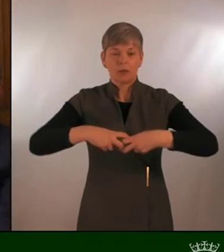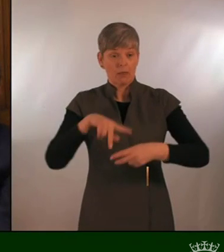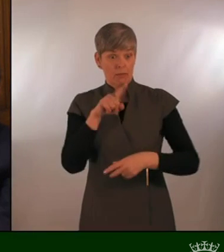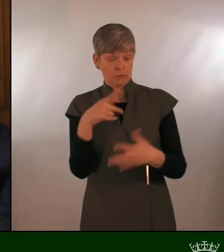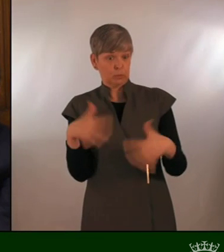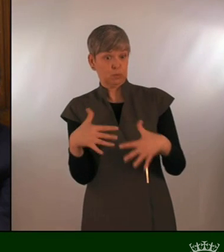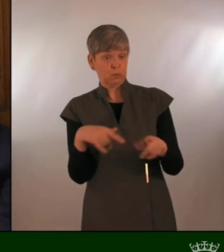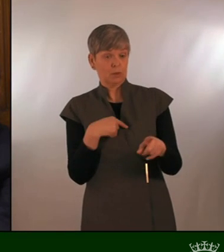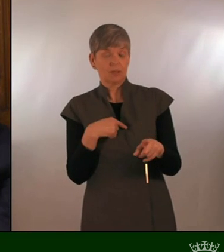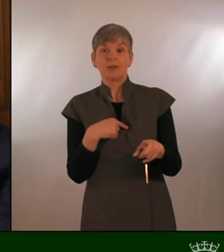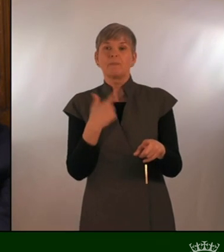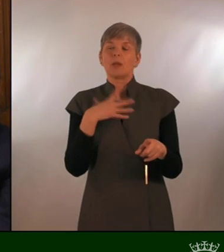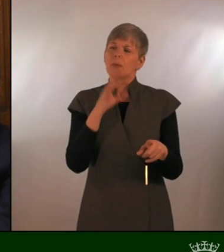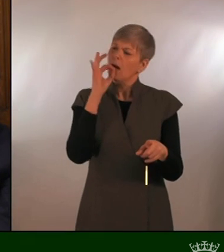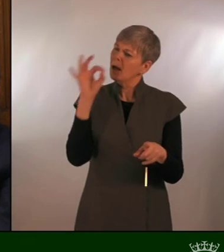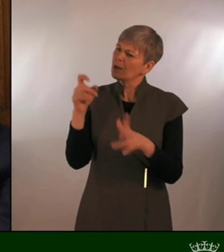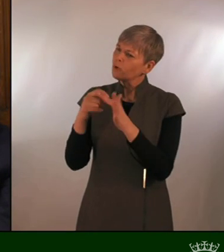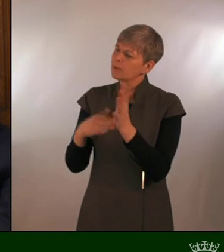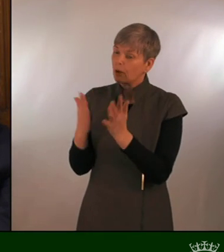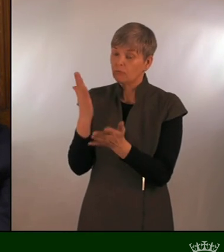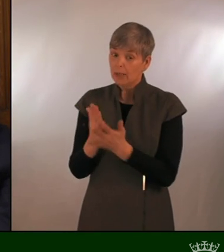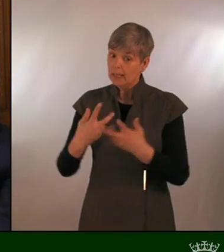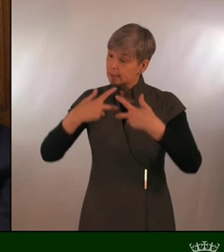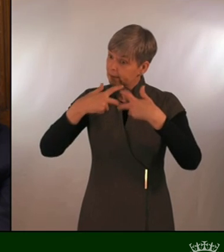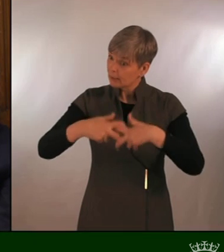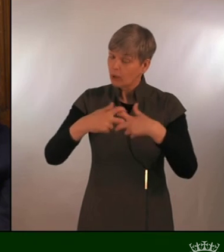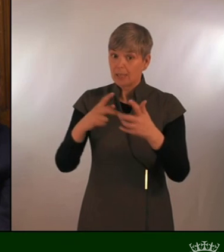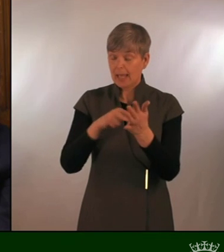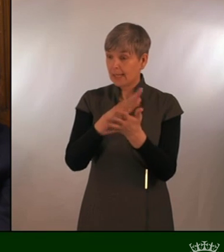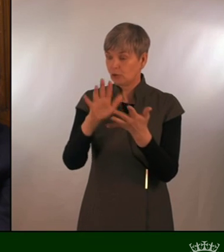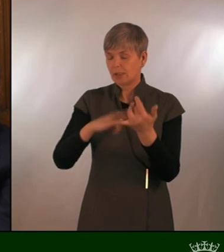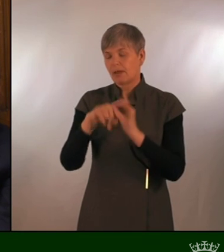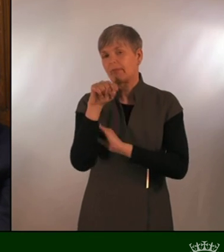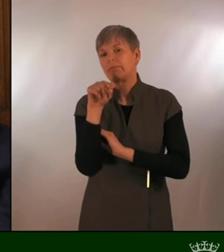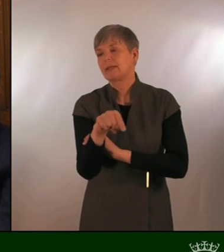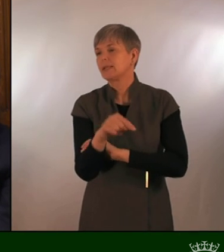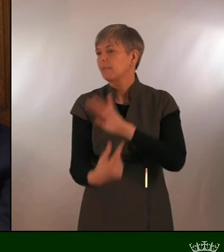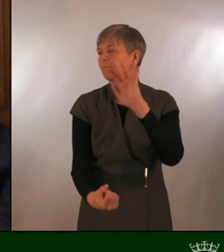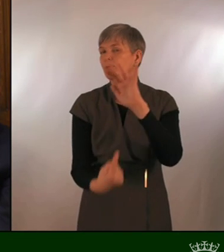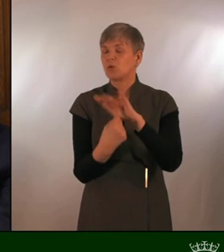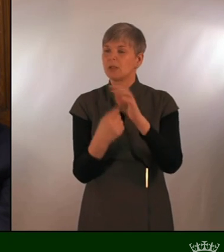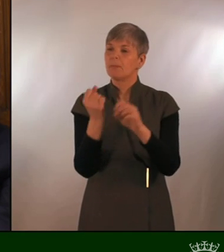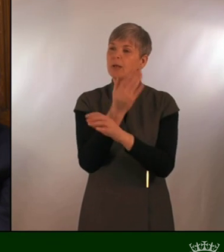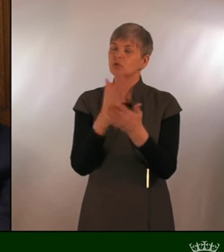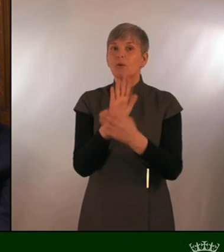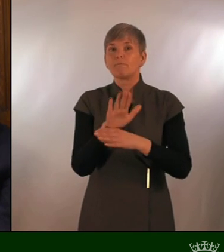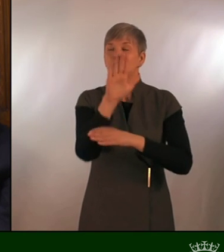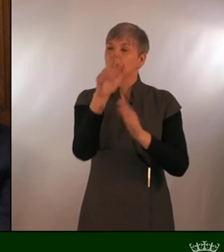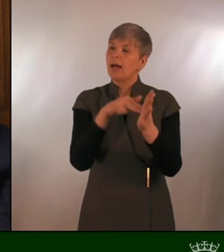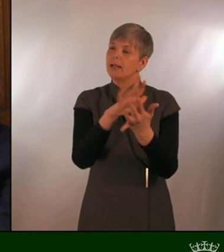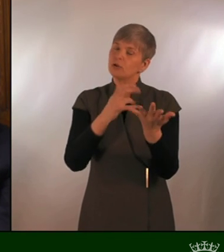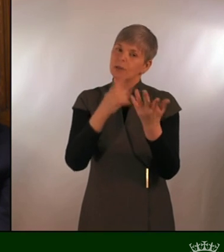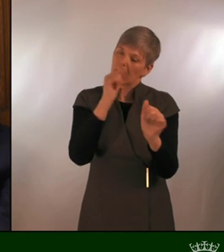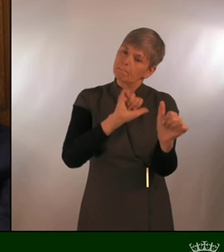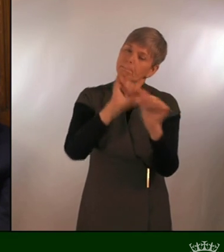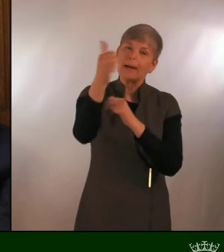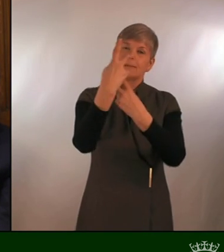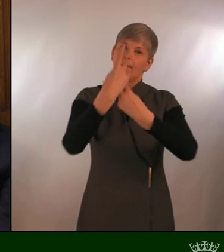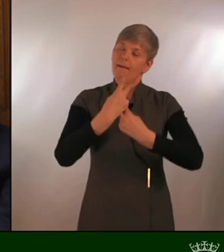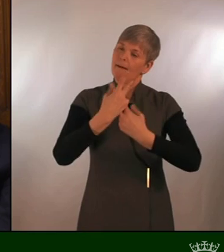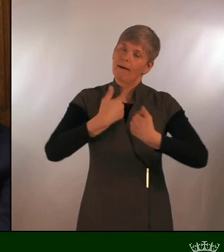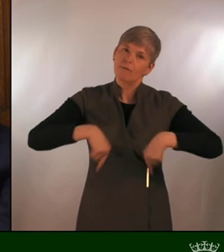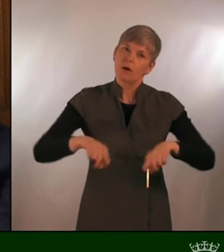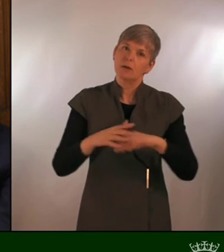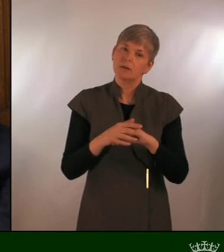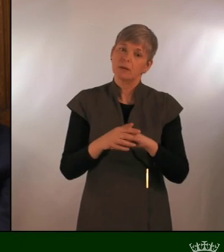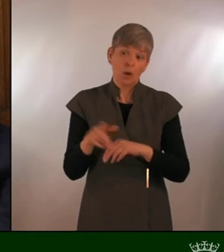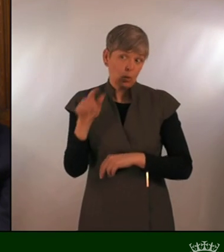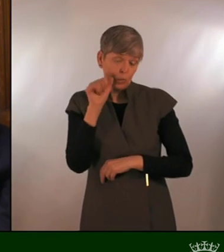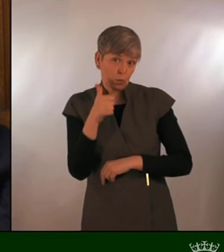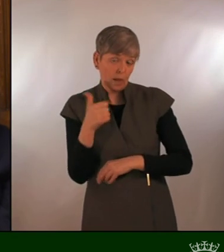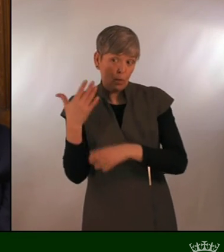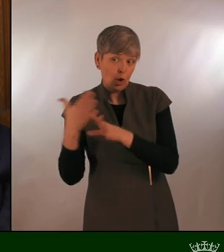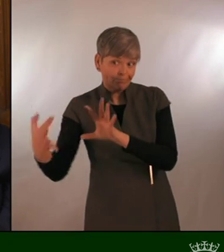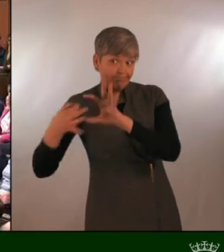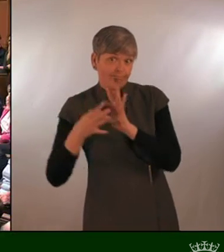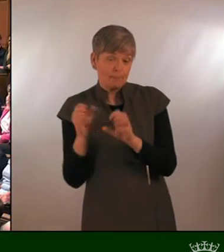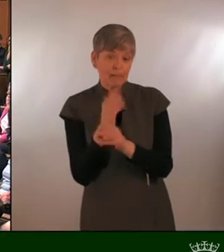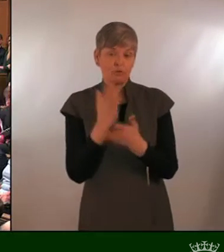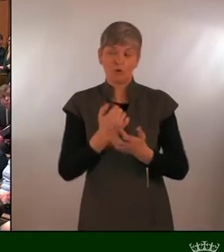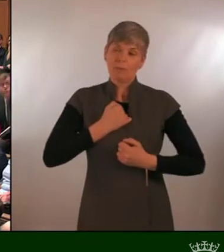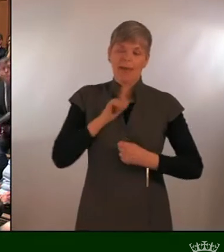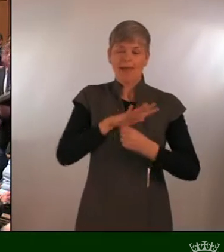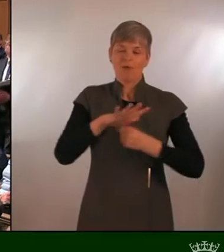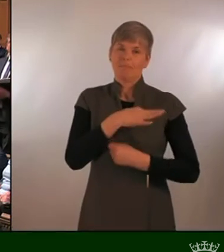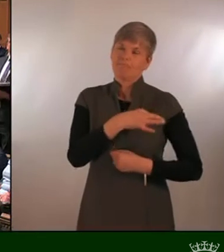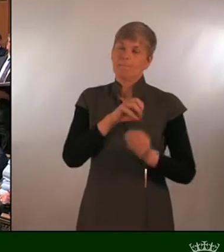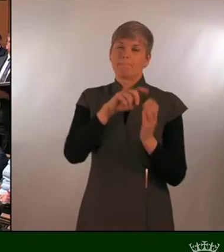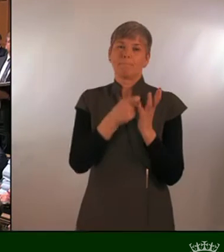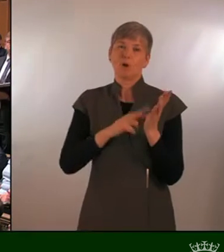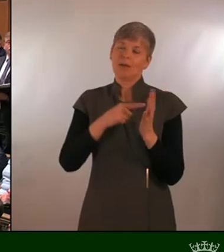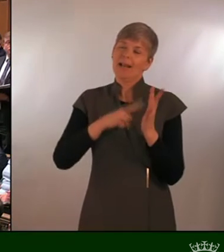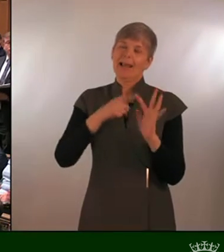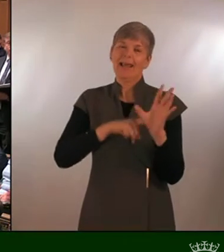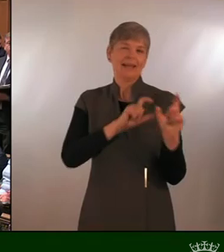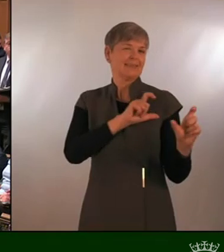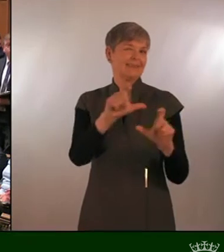Does the Prime Minister agree that technological advances in the NHS are paramount to providing the best level of patient care, and will he work with me to keep Burnley at the cutting edge of that health revolution?